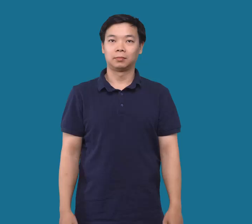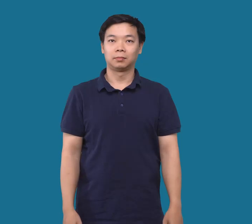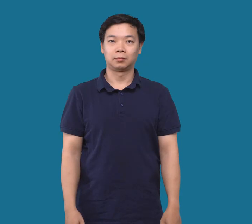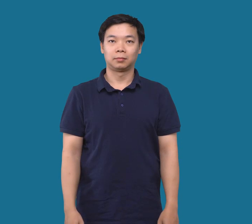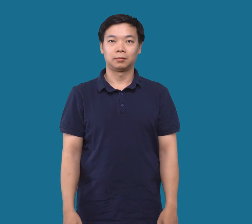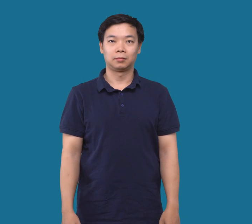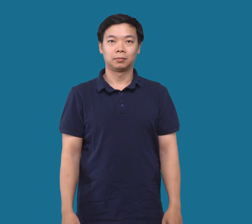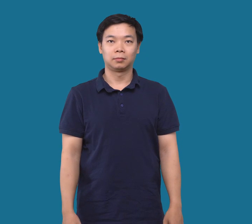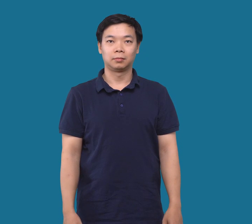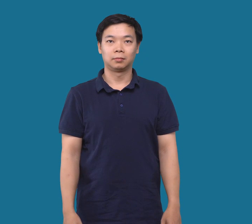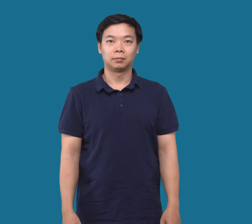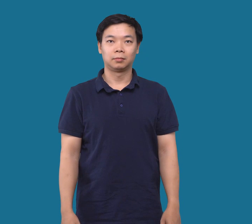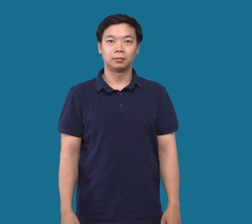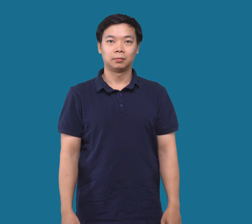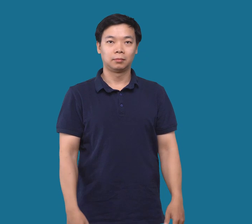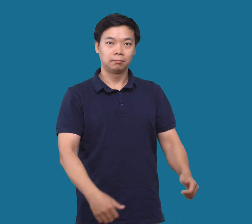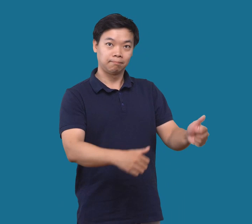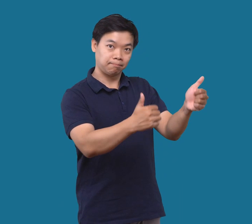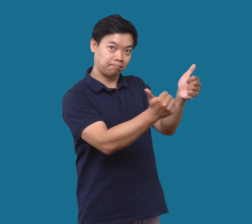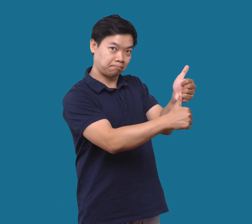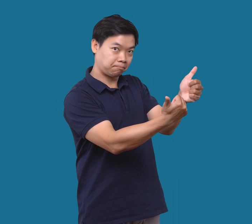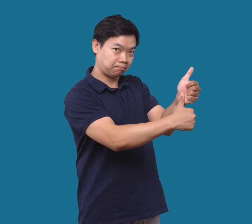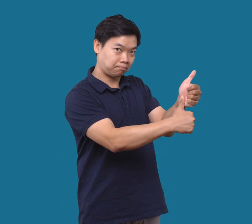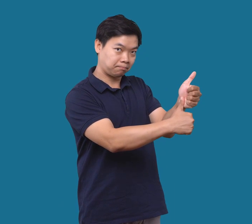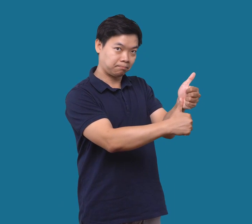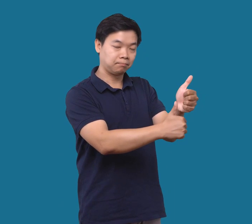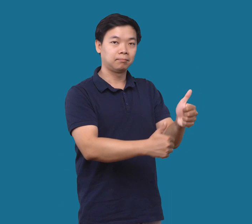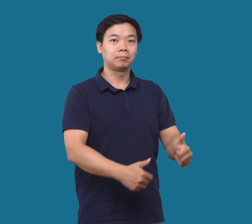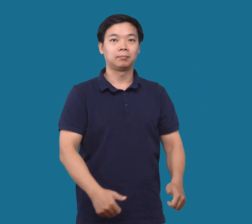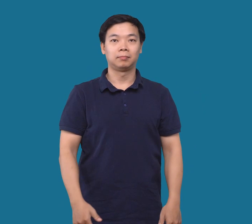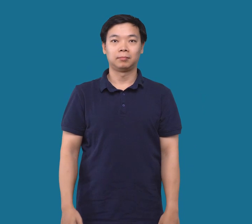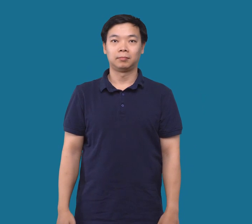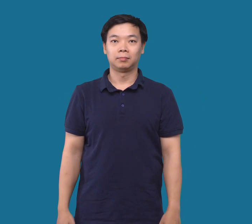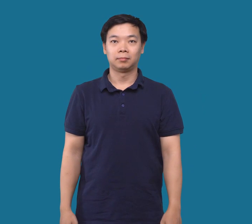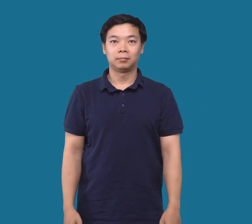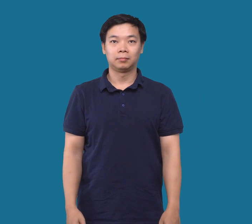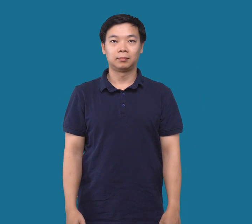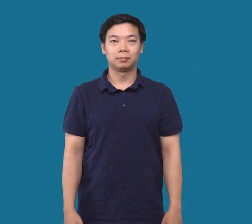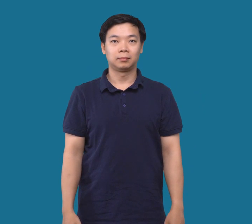nhân chứng